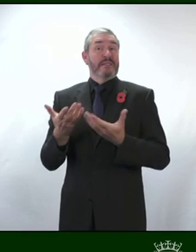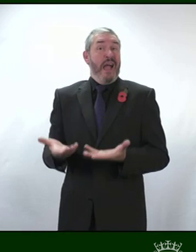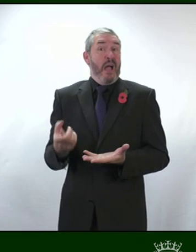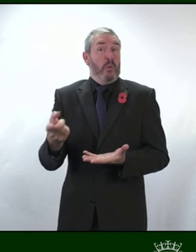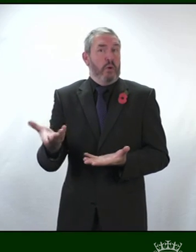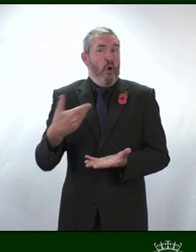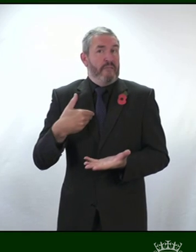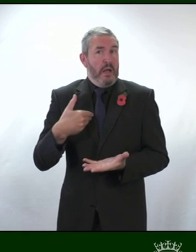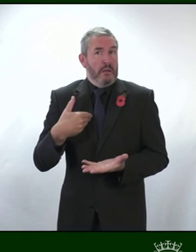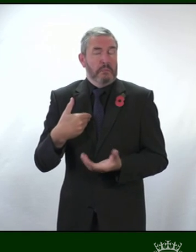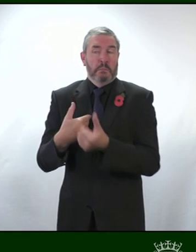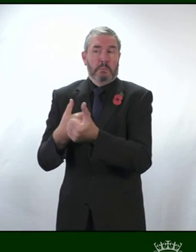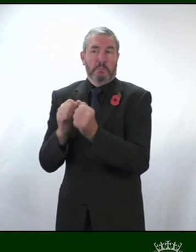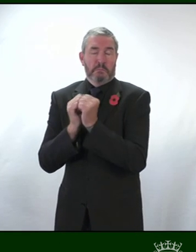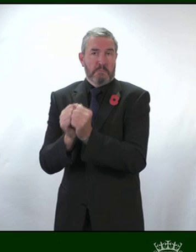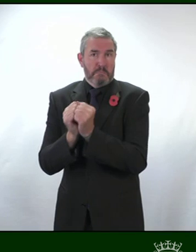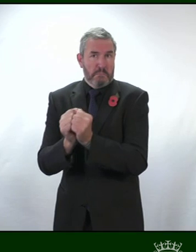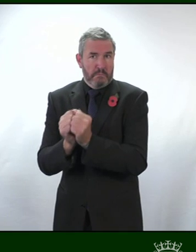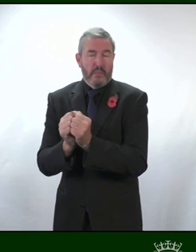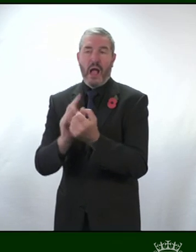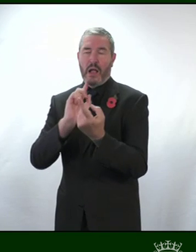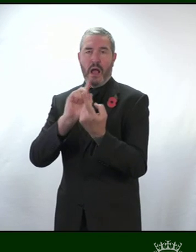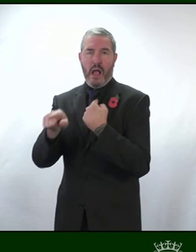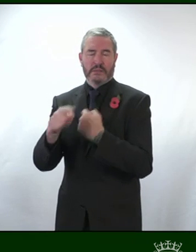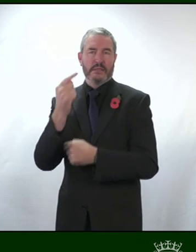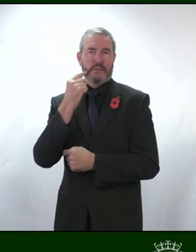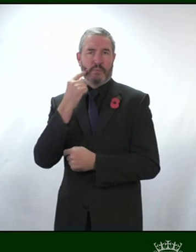and learned Gentleman is now offering, and I can answer him very simply.